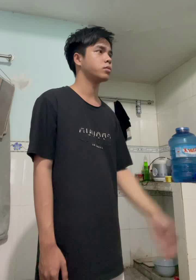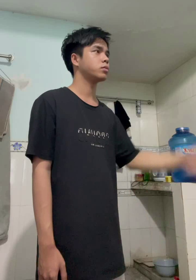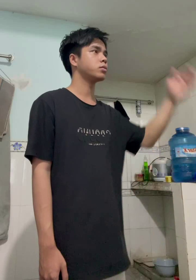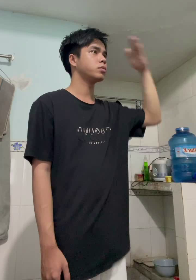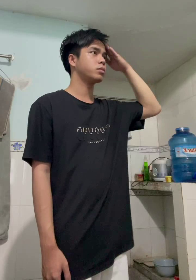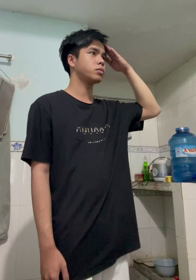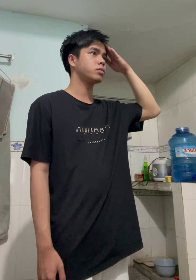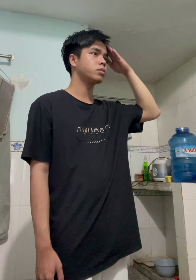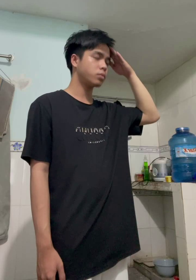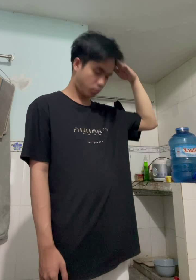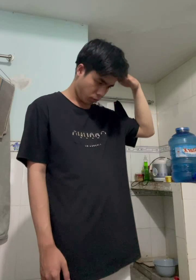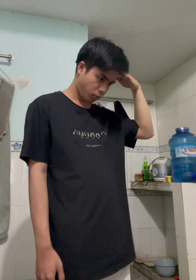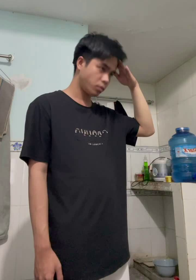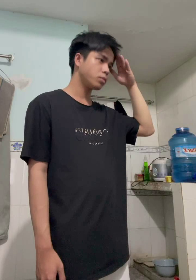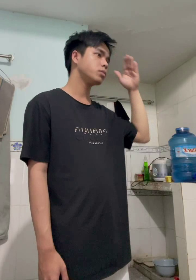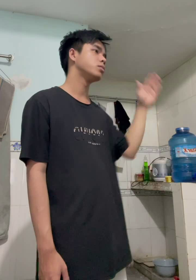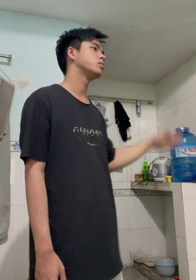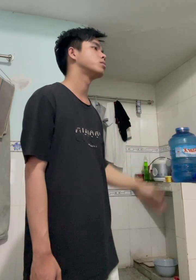biet